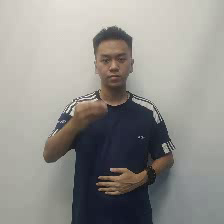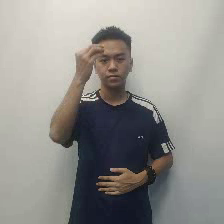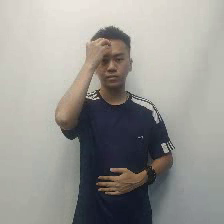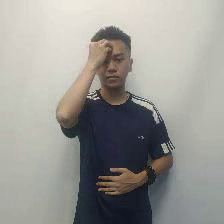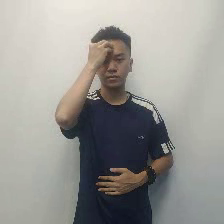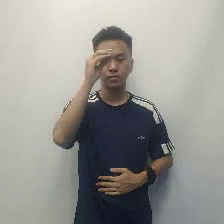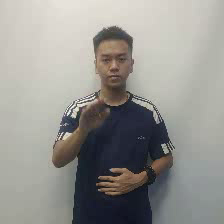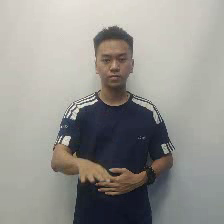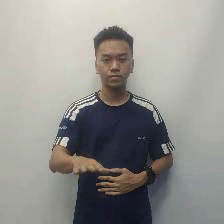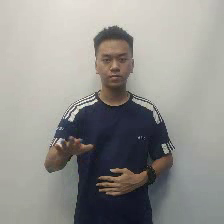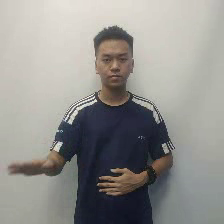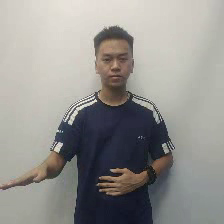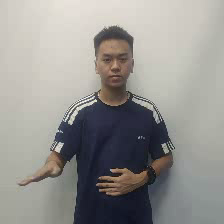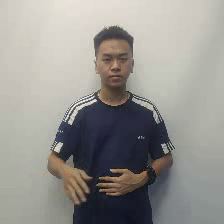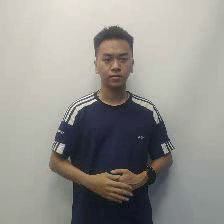Học sinh